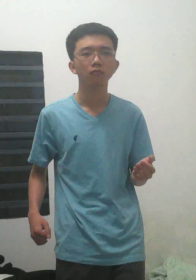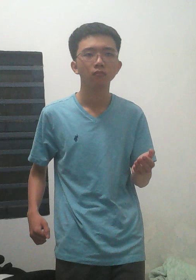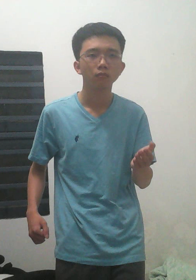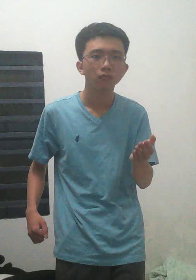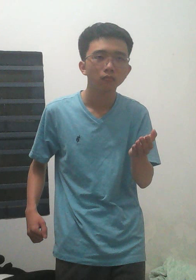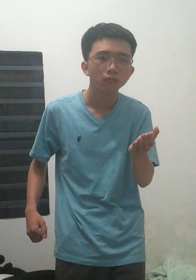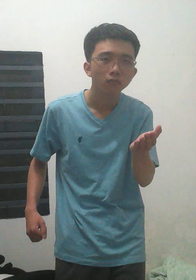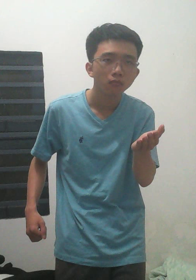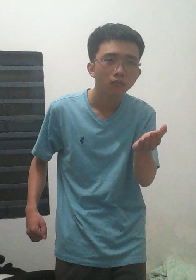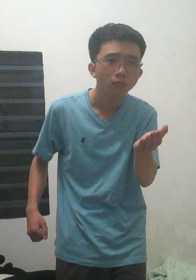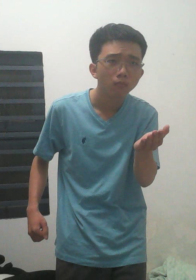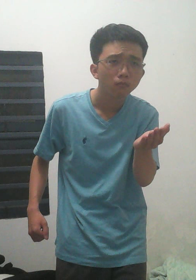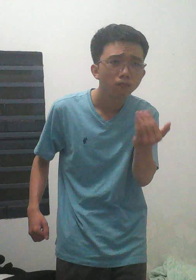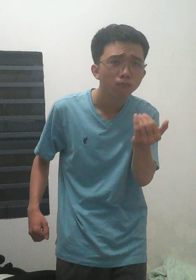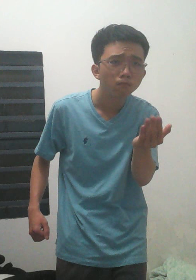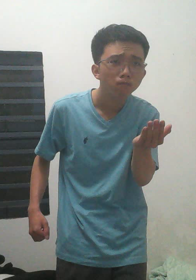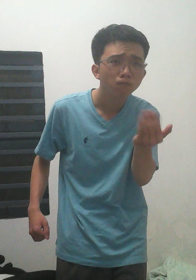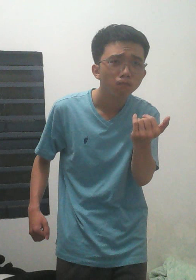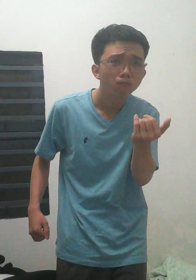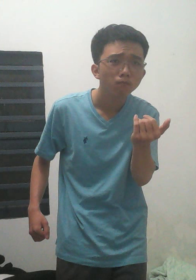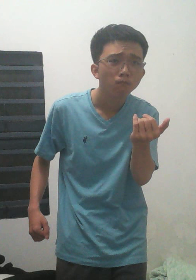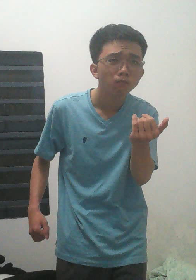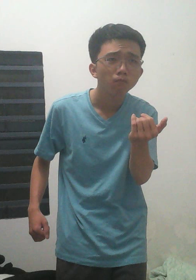yeu cau